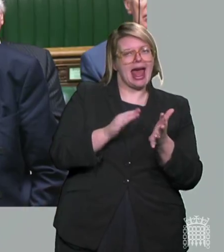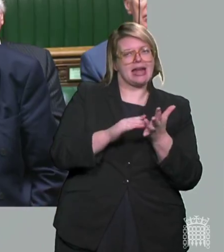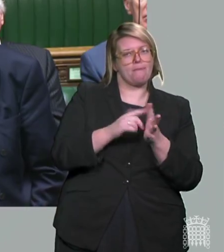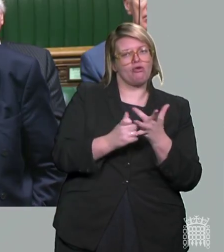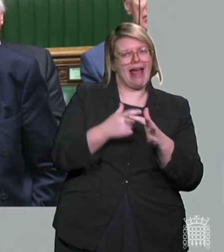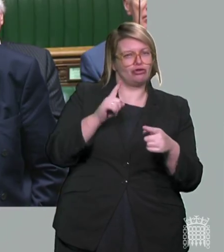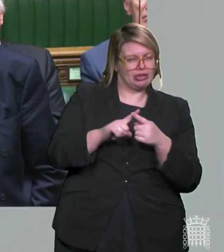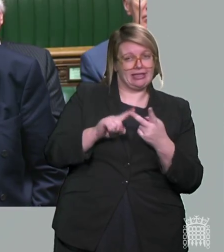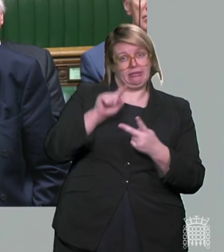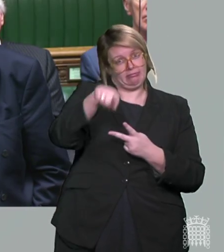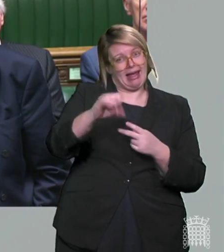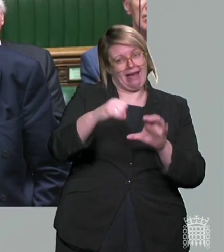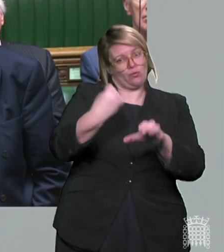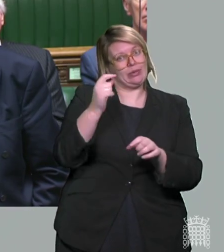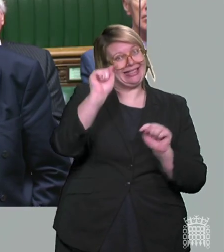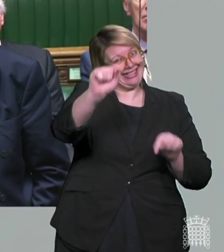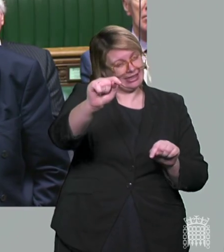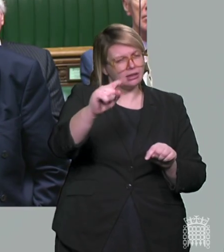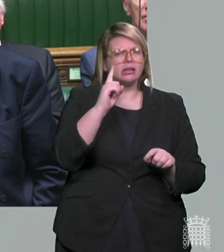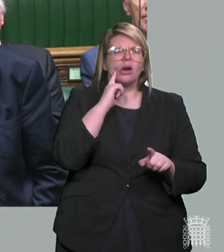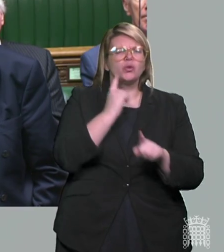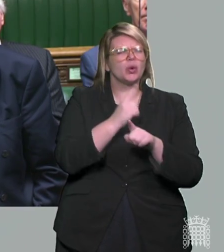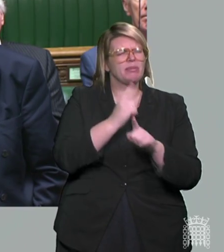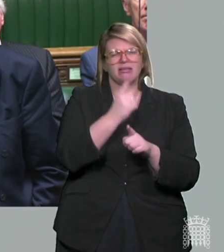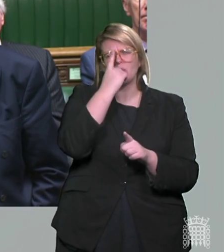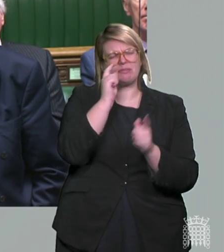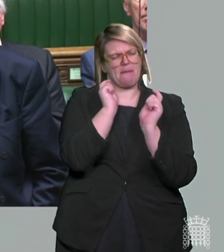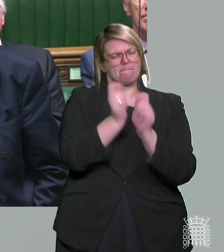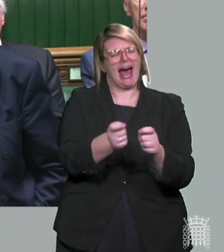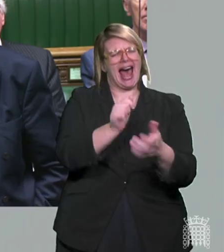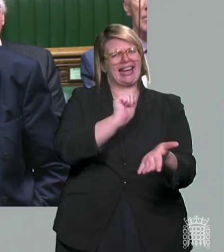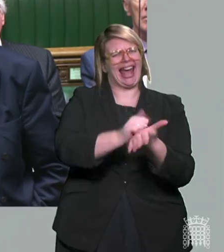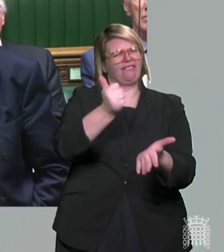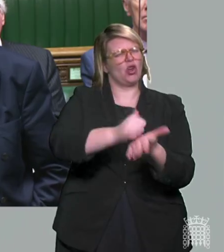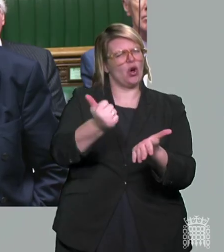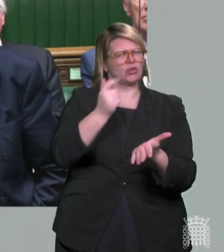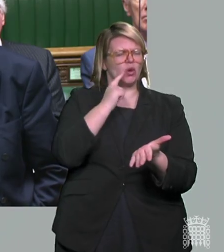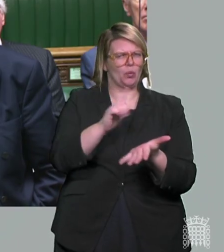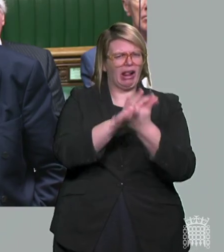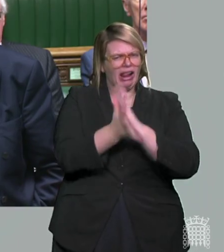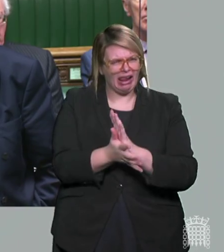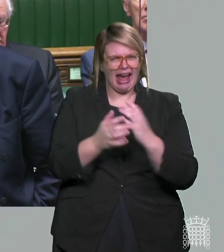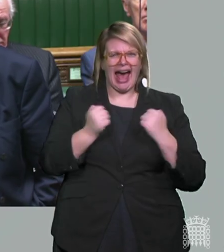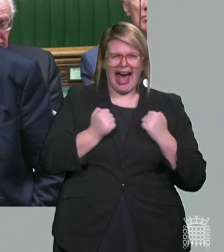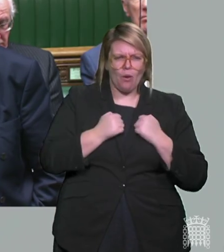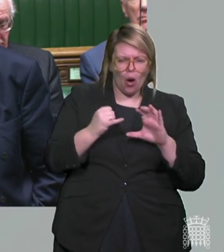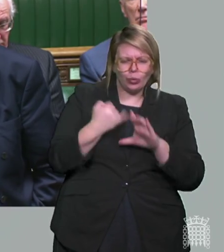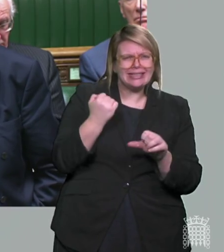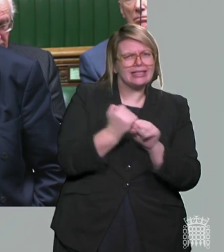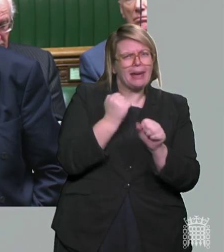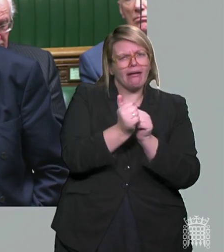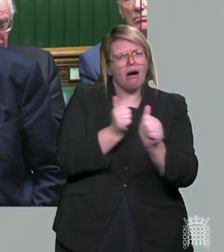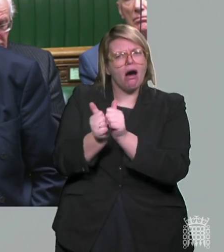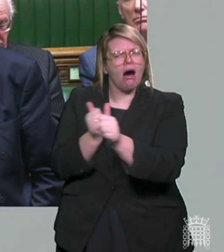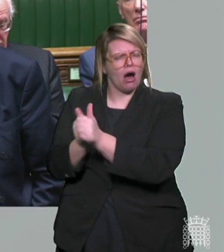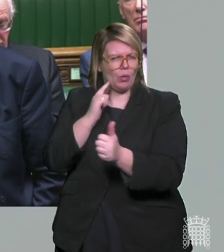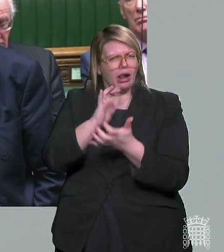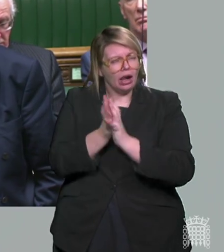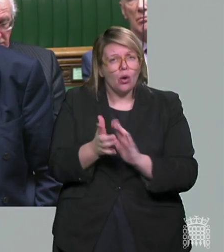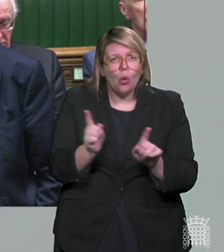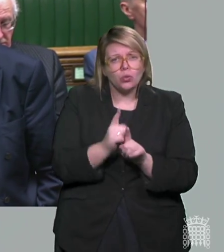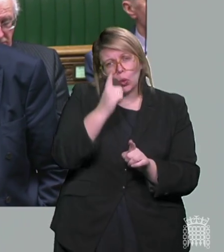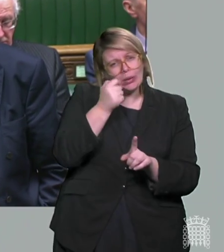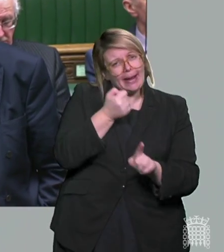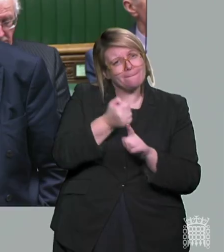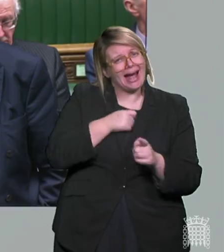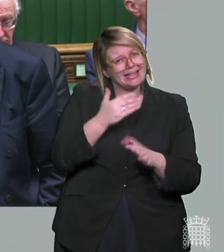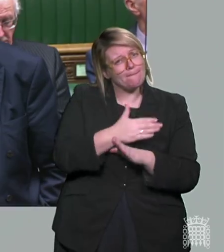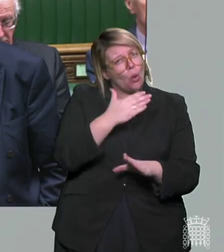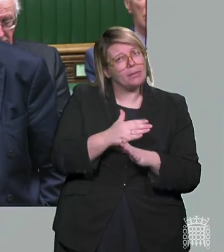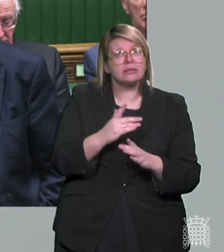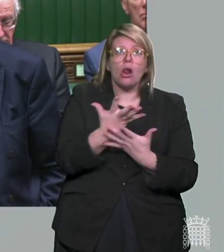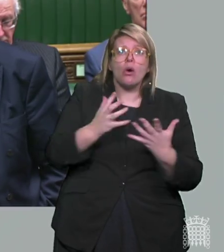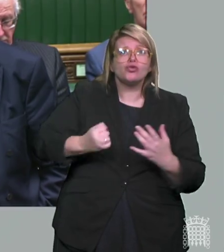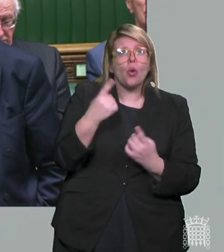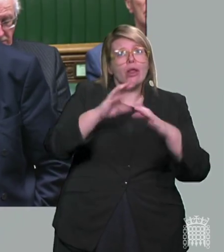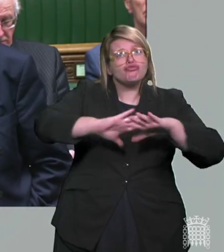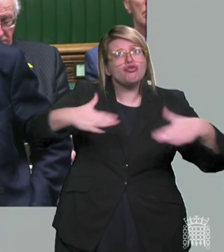Is it not crazy that the proposed ban on advertising is going to damage distilleries in our constituencies and, more importantly, could impair employment in rural parts of Scotland?